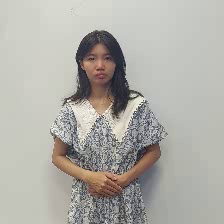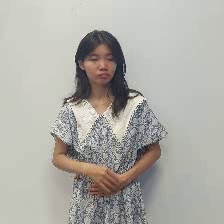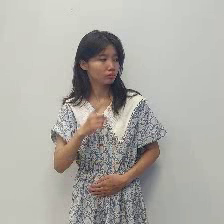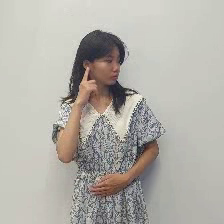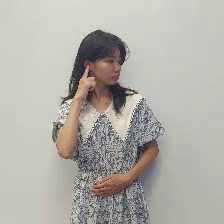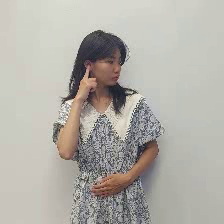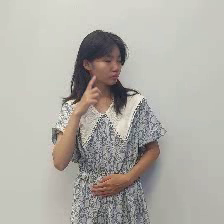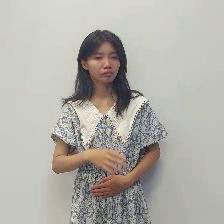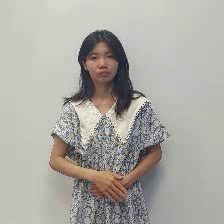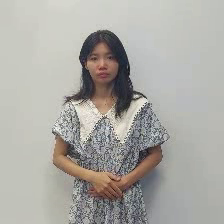Nghe